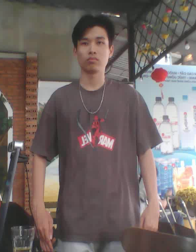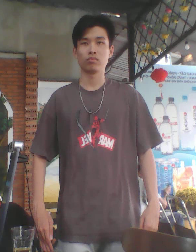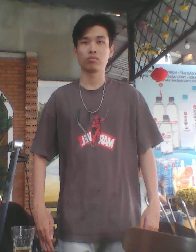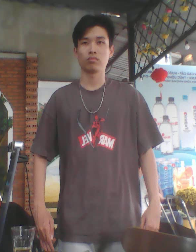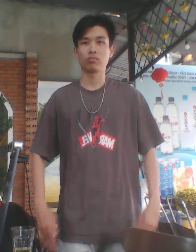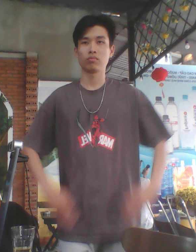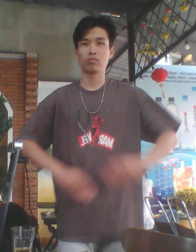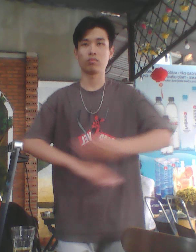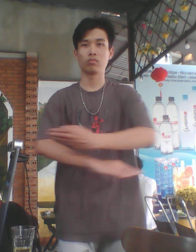buổi sáng